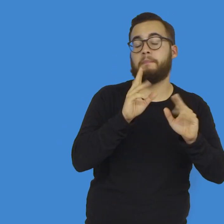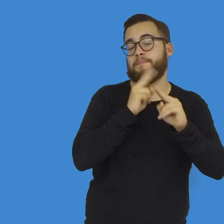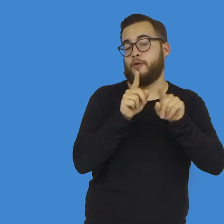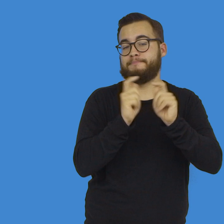nombre